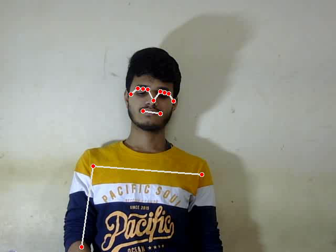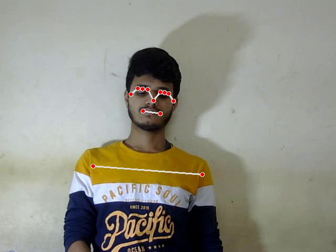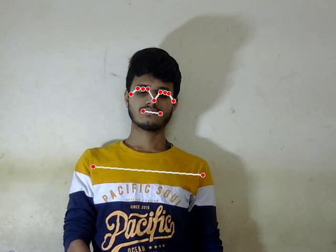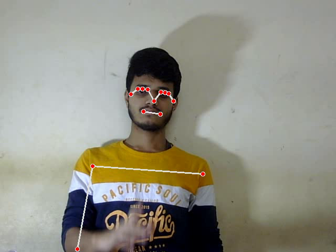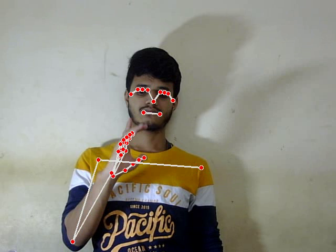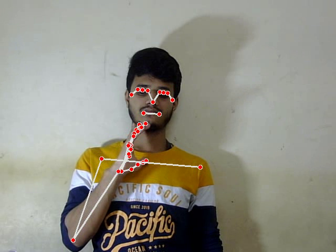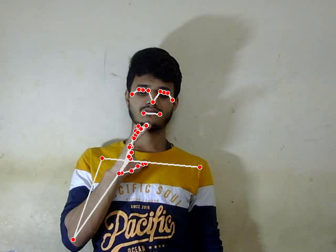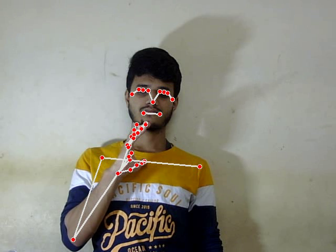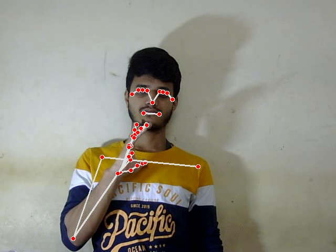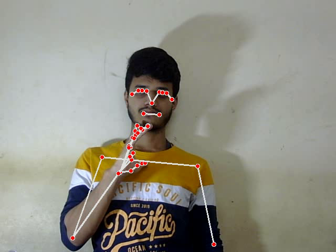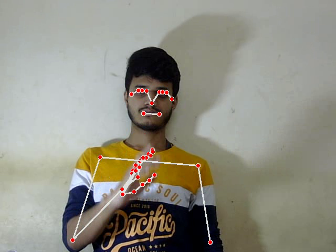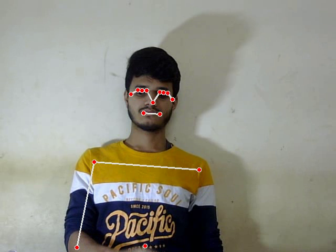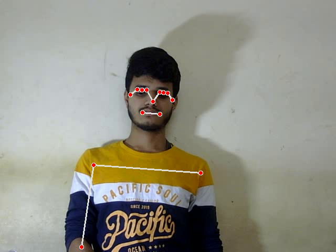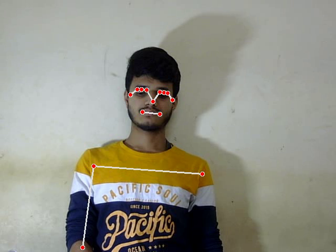fine